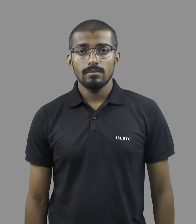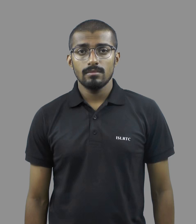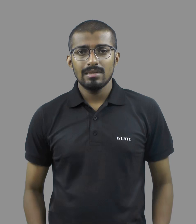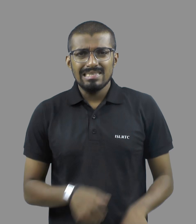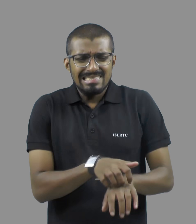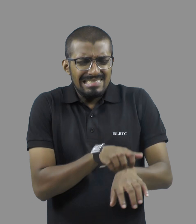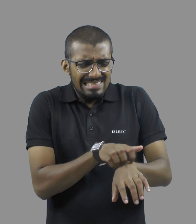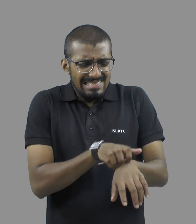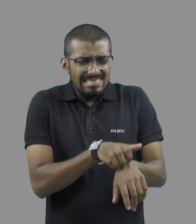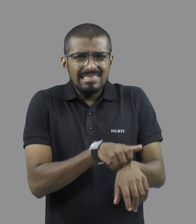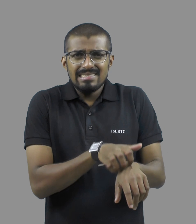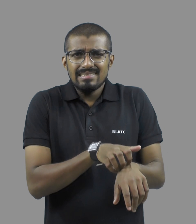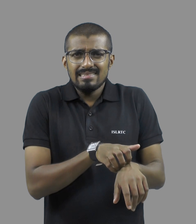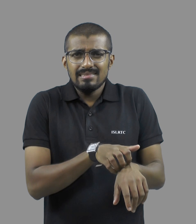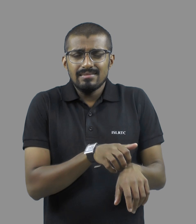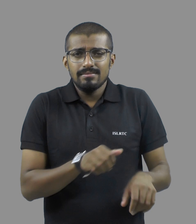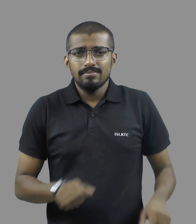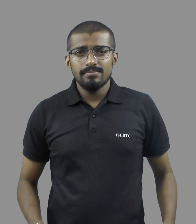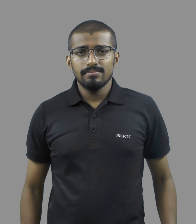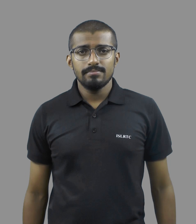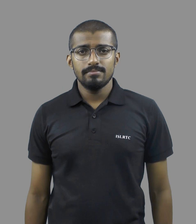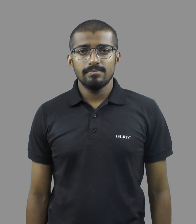Itch Scratch